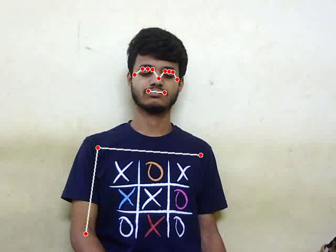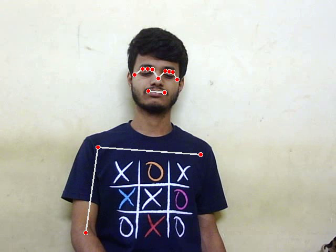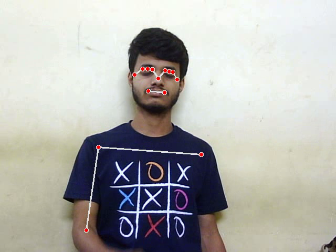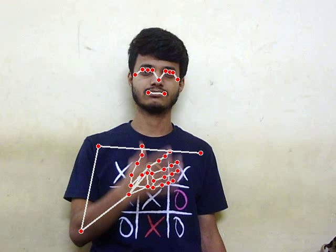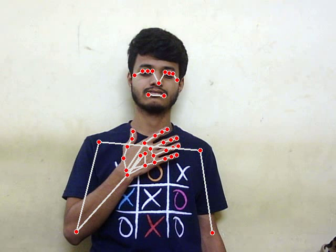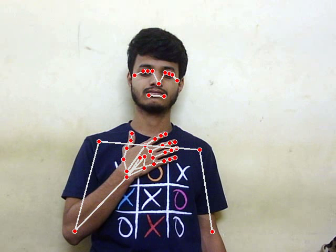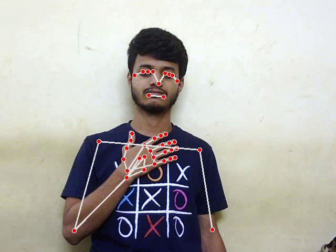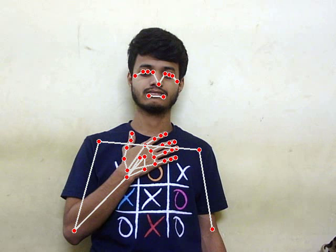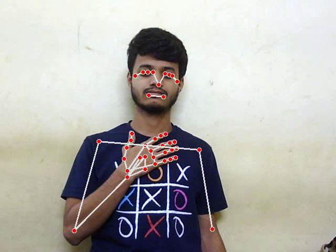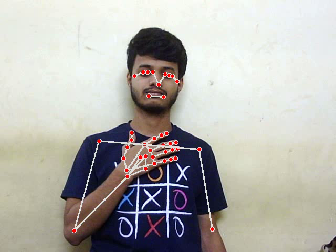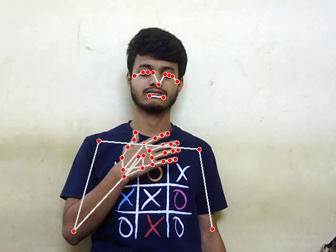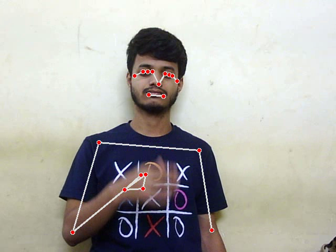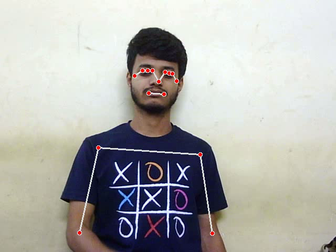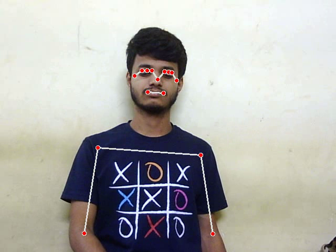my